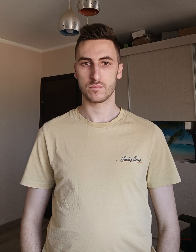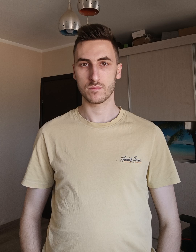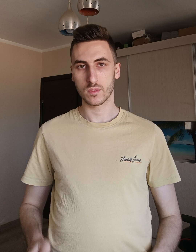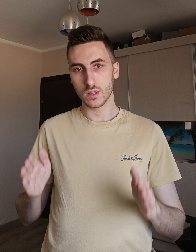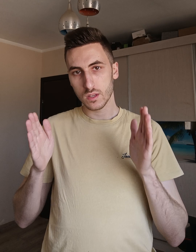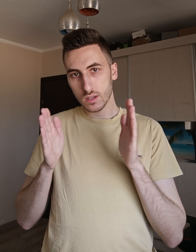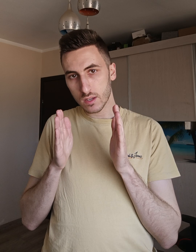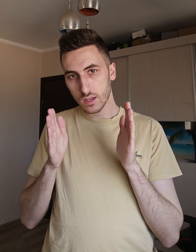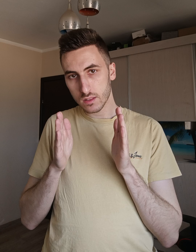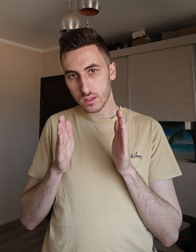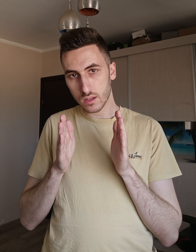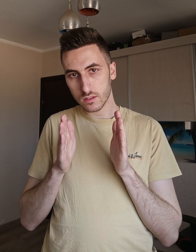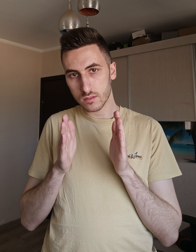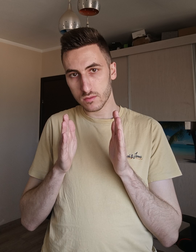קטן